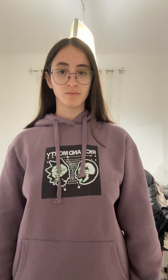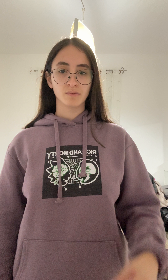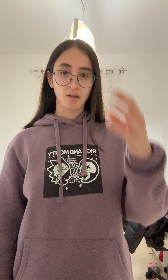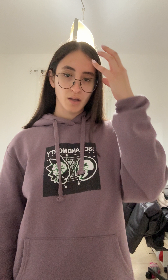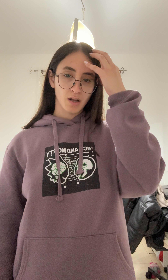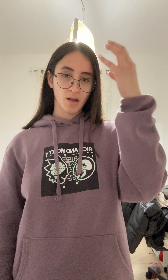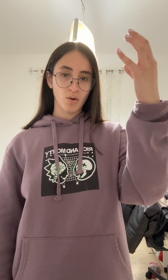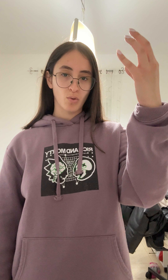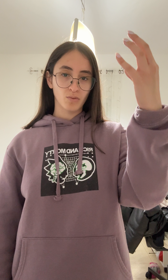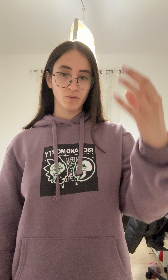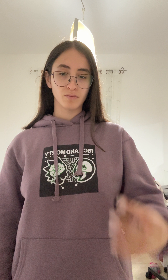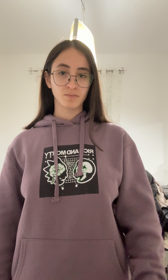לאהוב